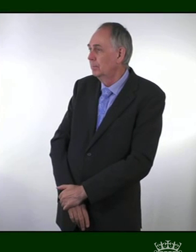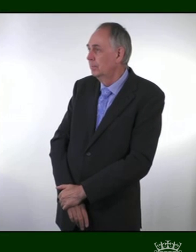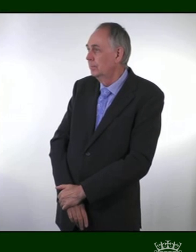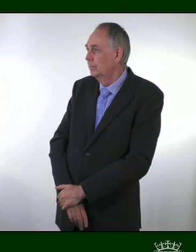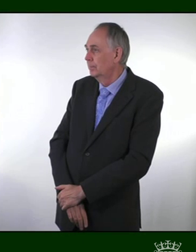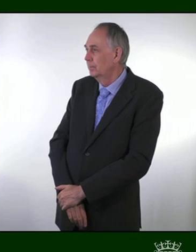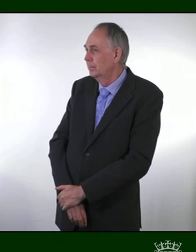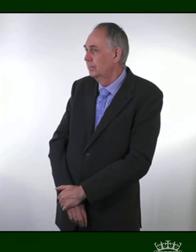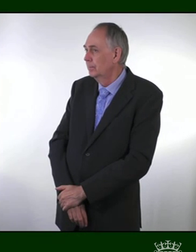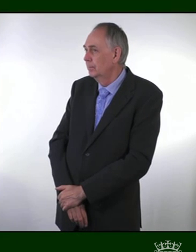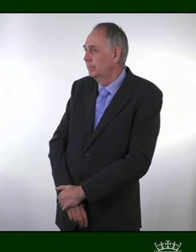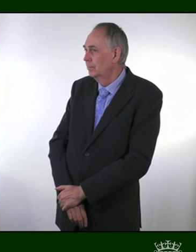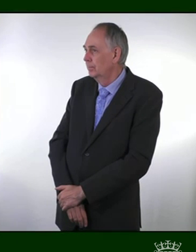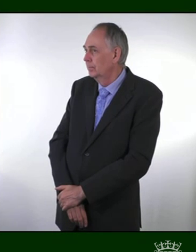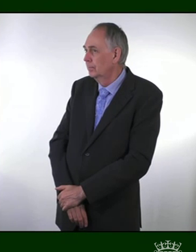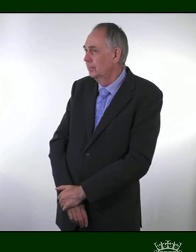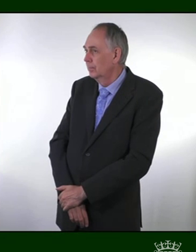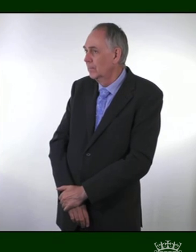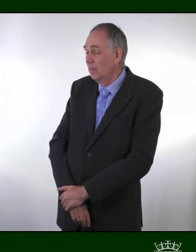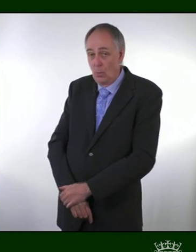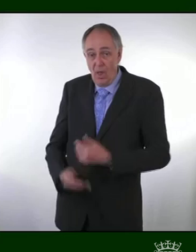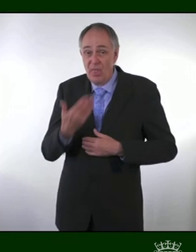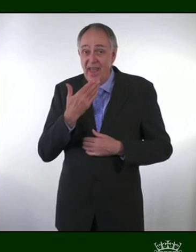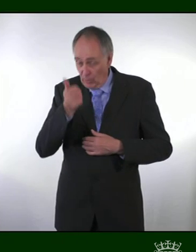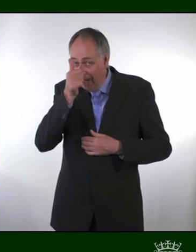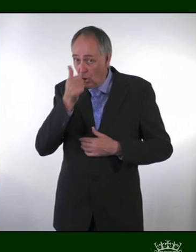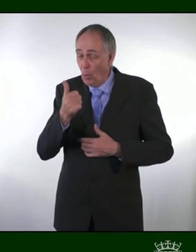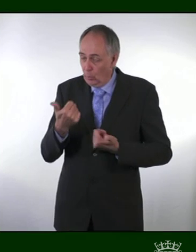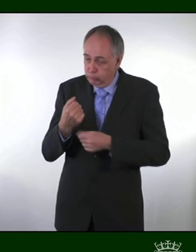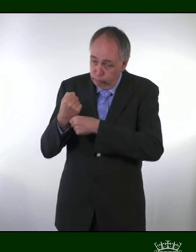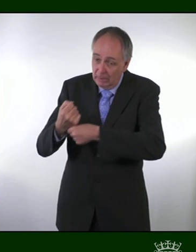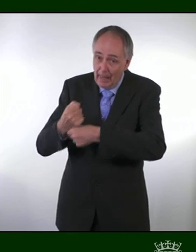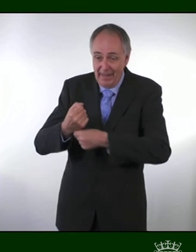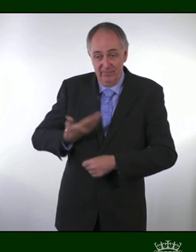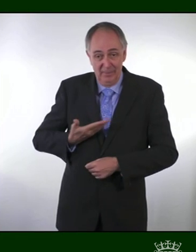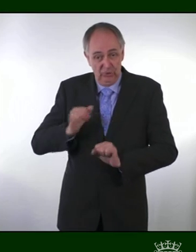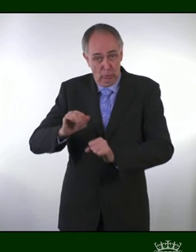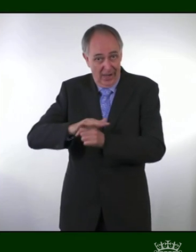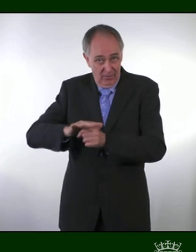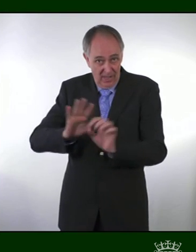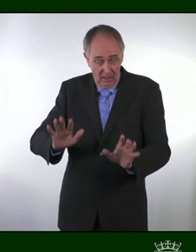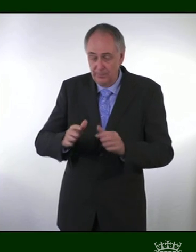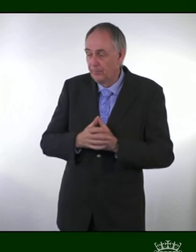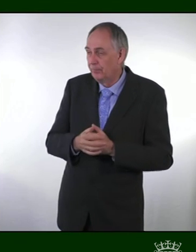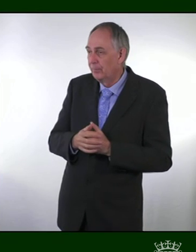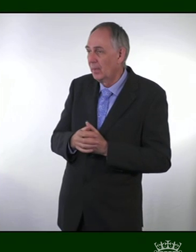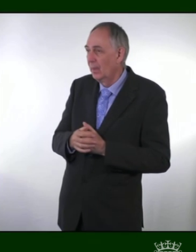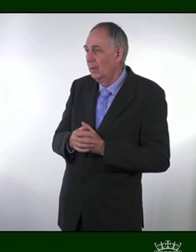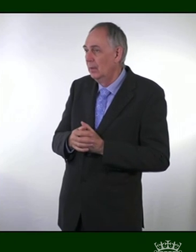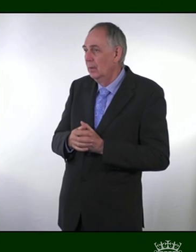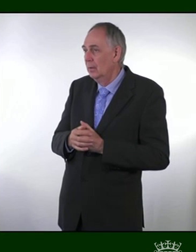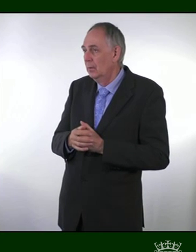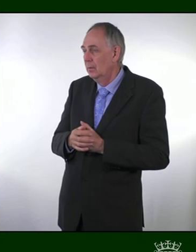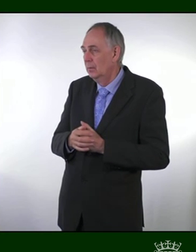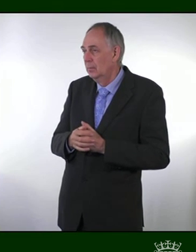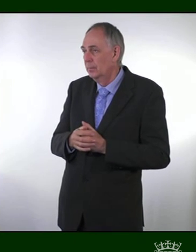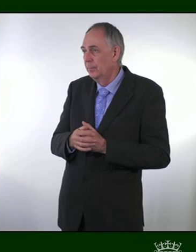Yes. I thank my honourable Friend for the way he campaigns for business in Aylesbury.